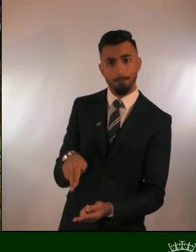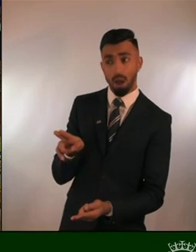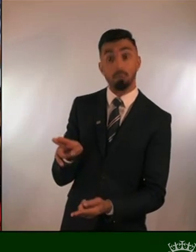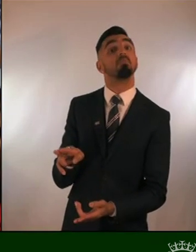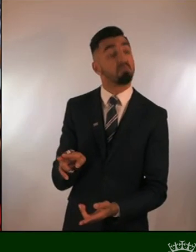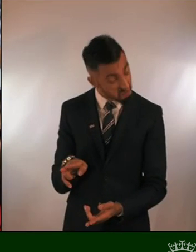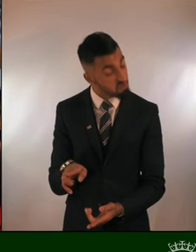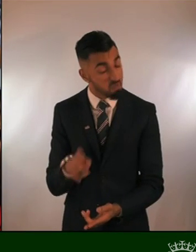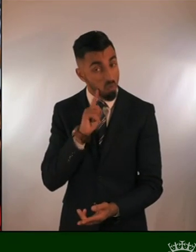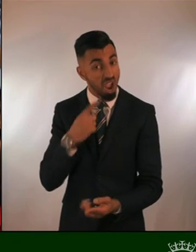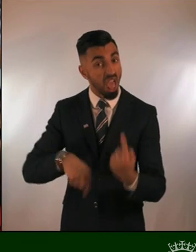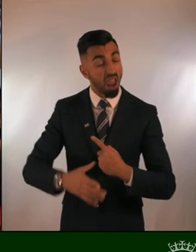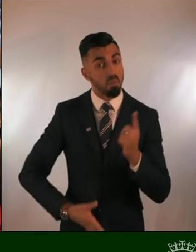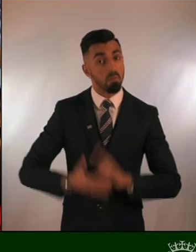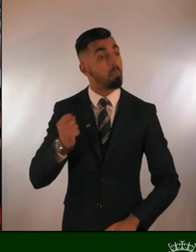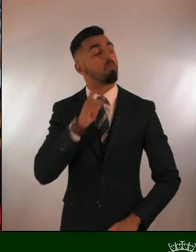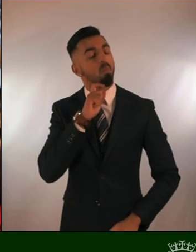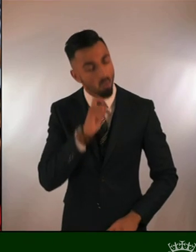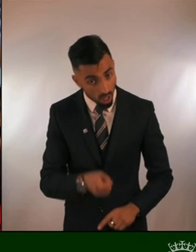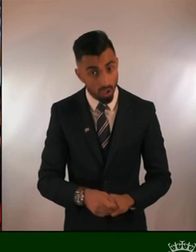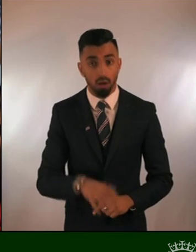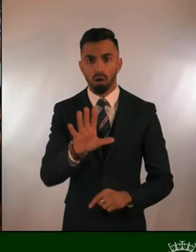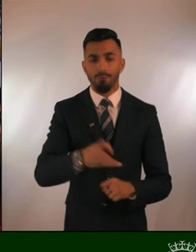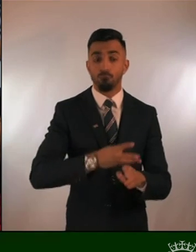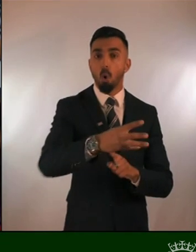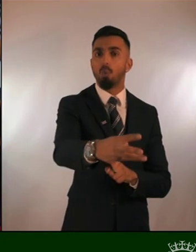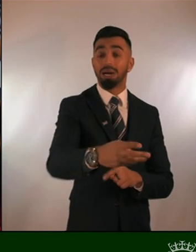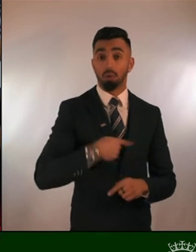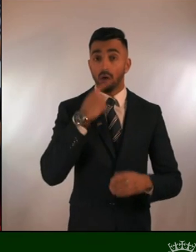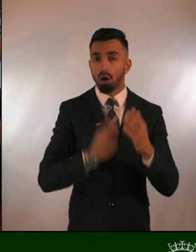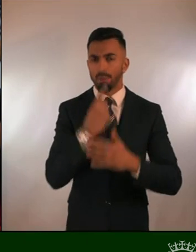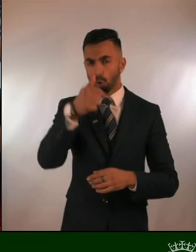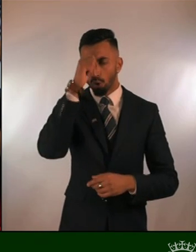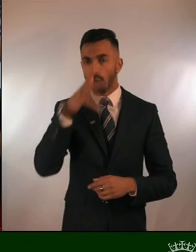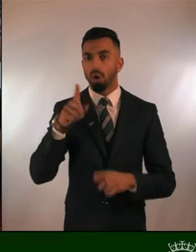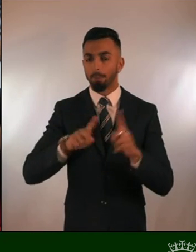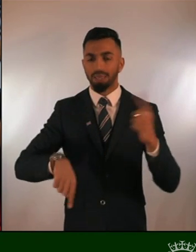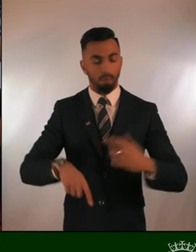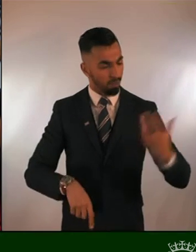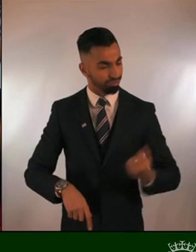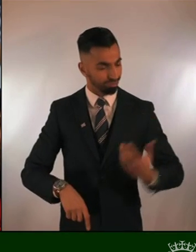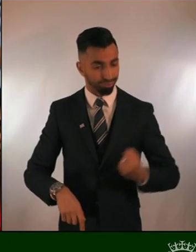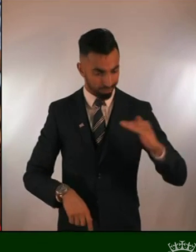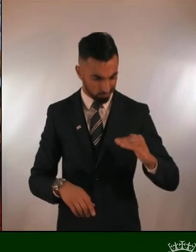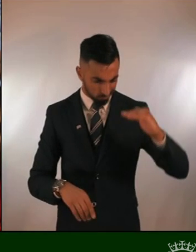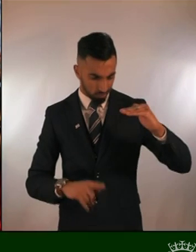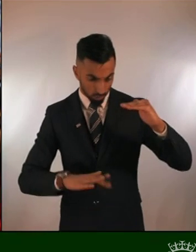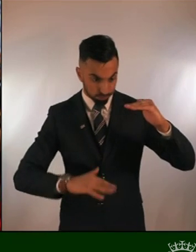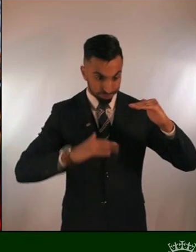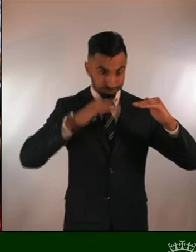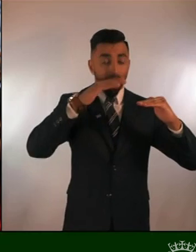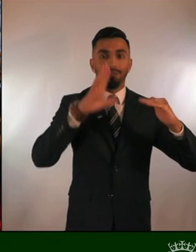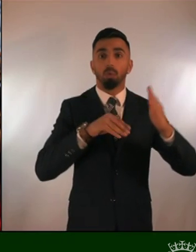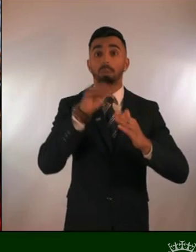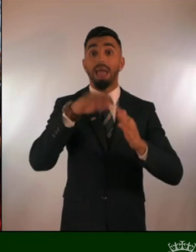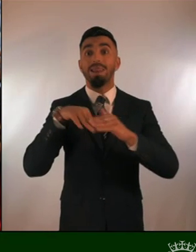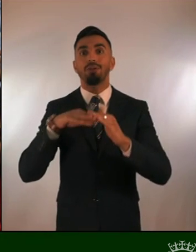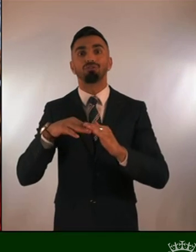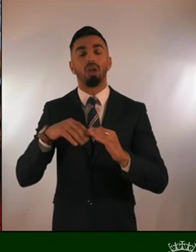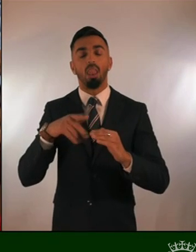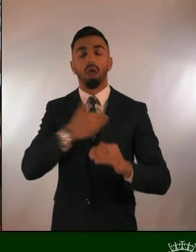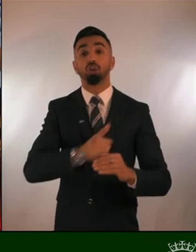I am increasing, in just four weeks’ time, the national insurance threshold from £8,632 to £9,500.